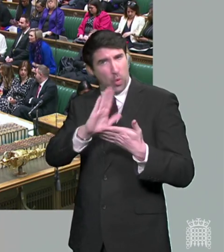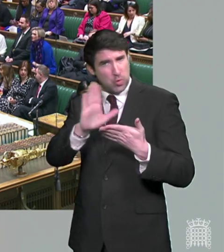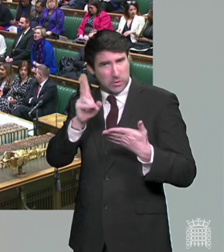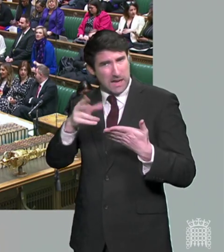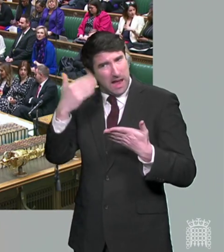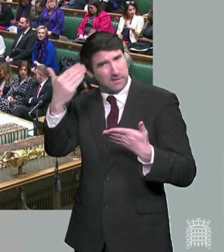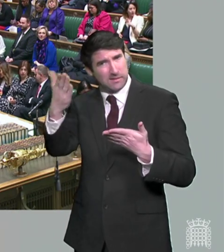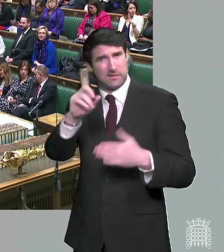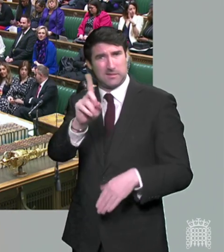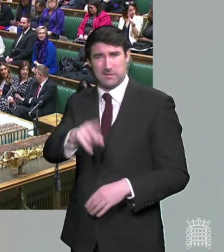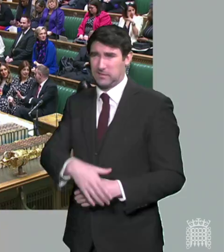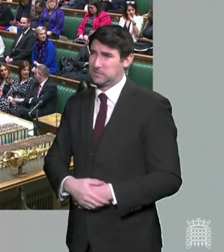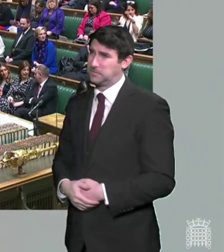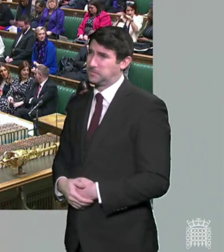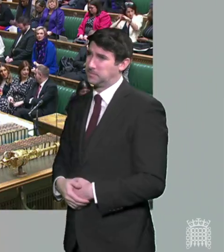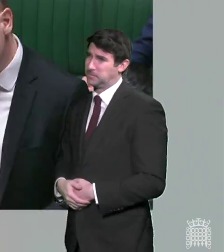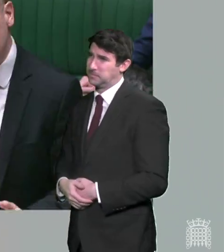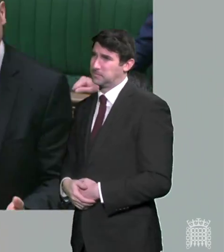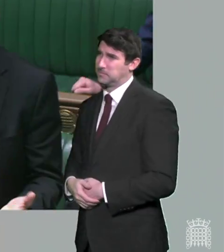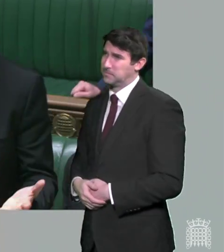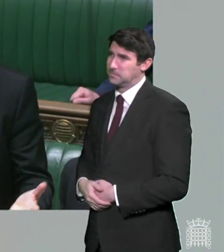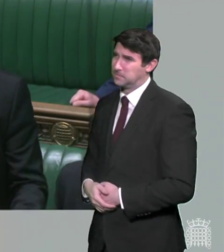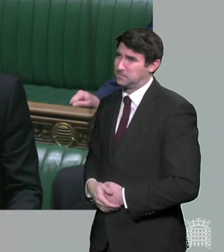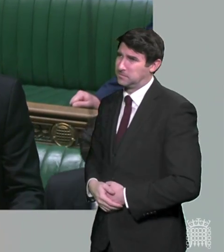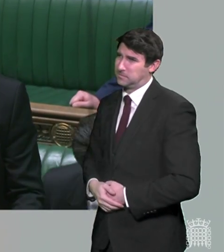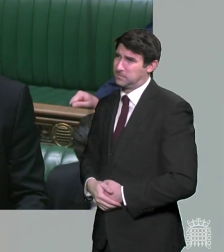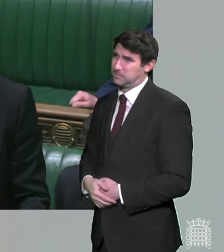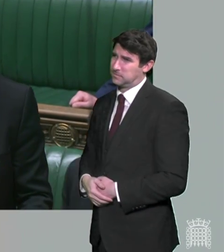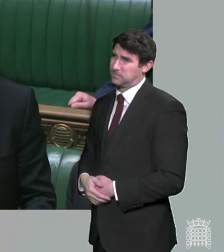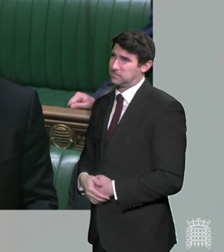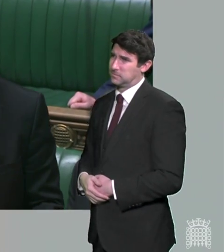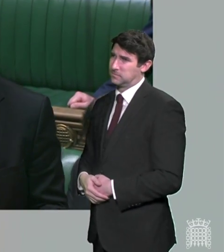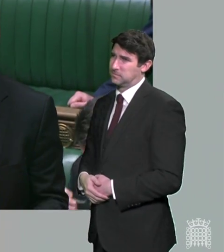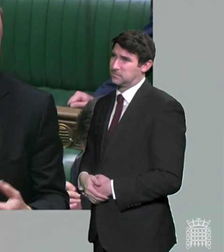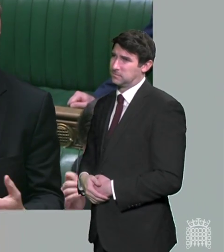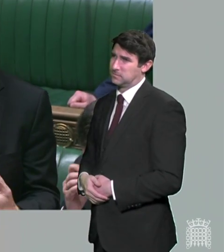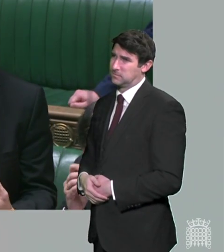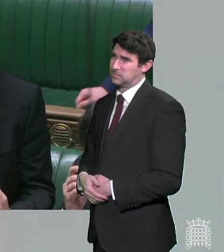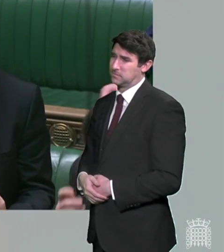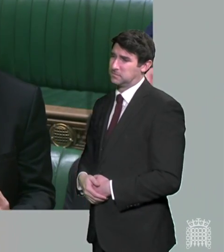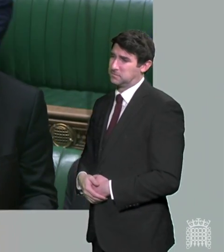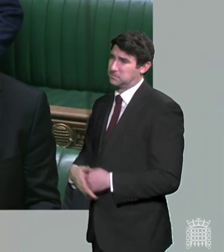I thank the honourable Lady for her question, which goes to a bit of a dilemma.